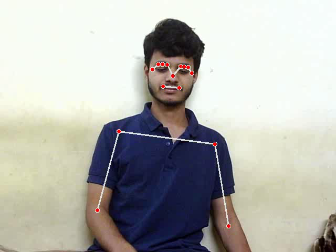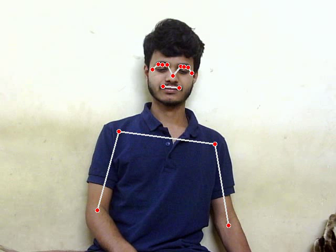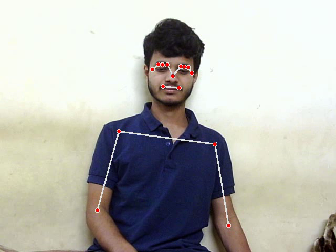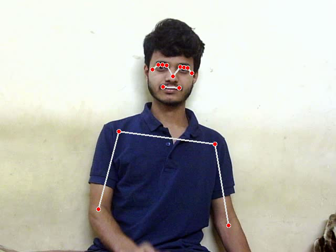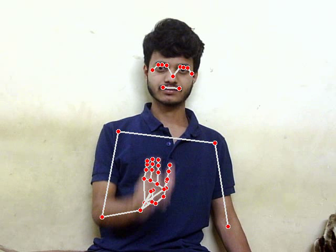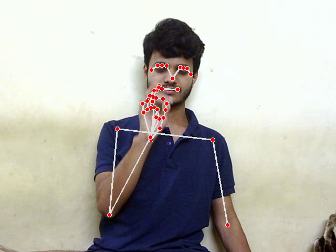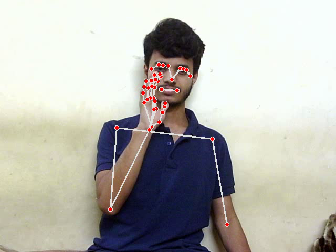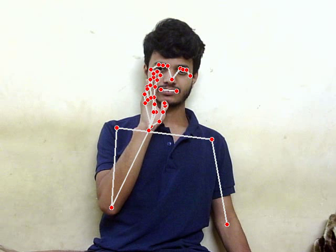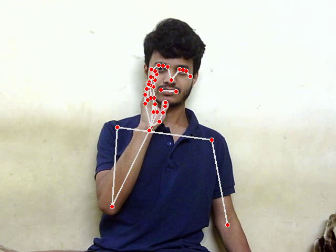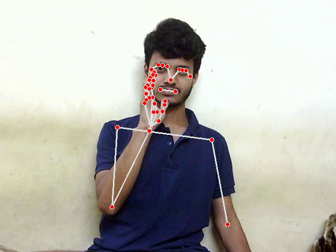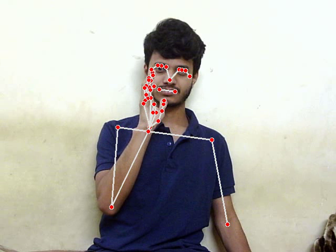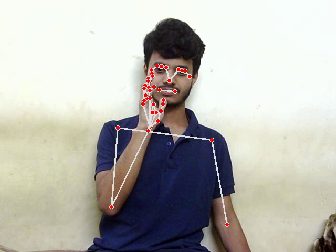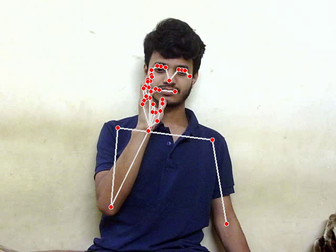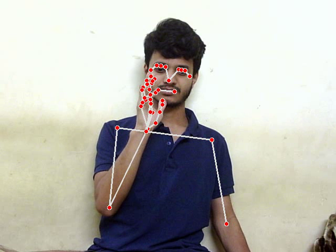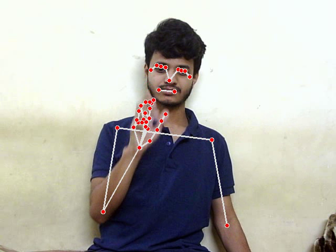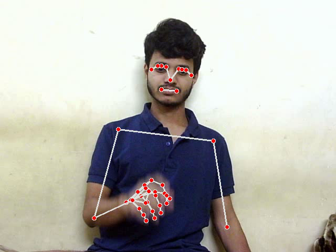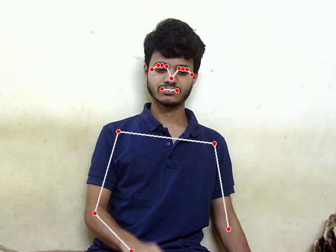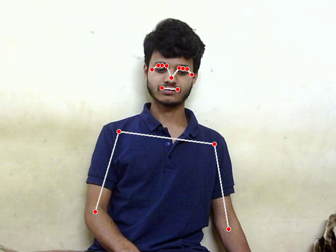mother